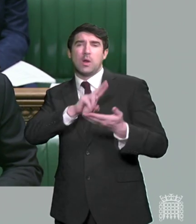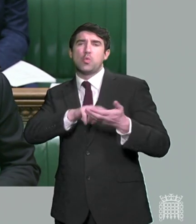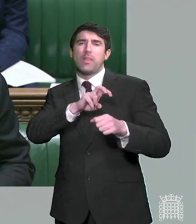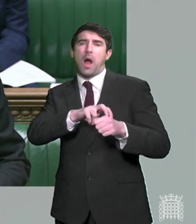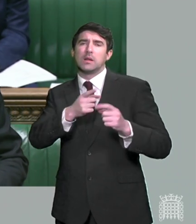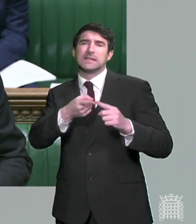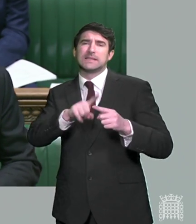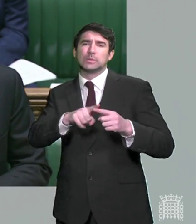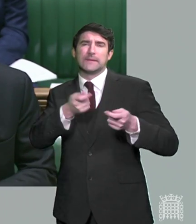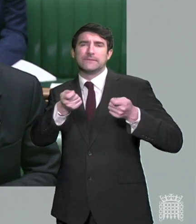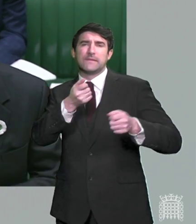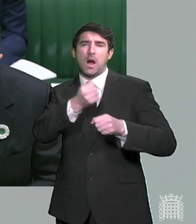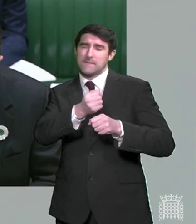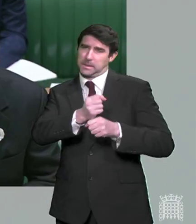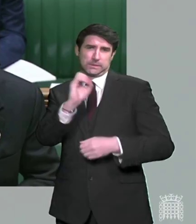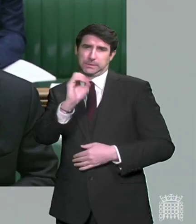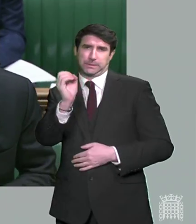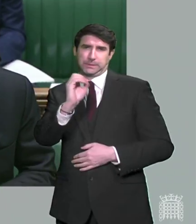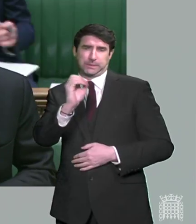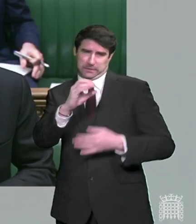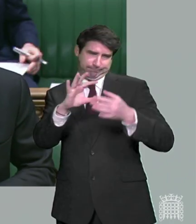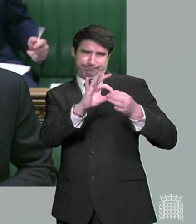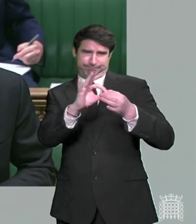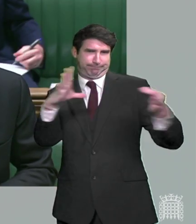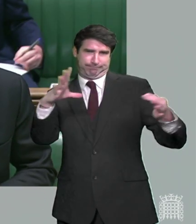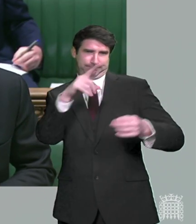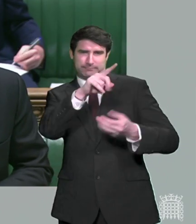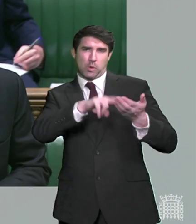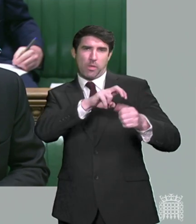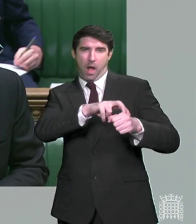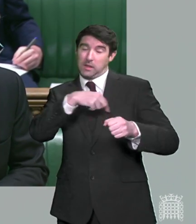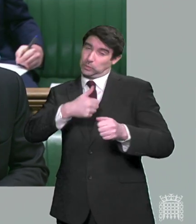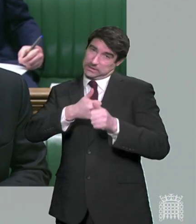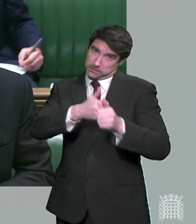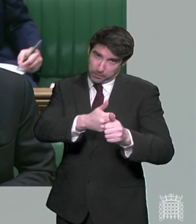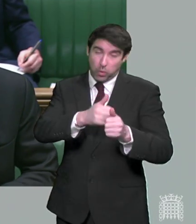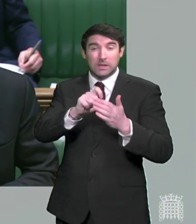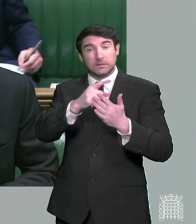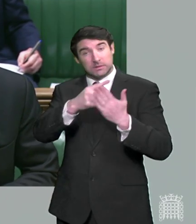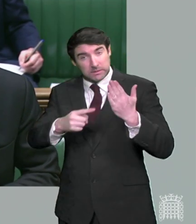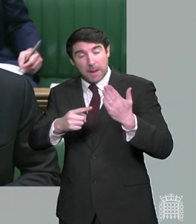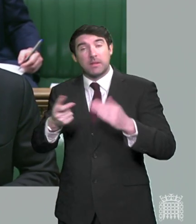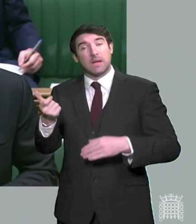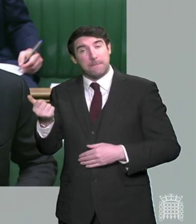That is in addition to separate support for low-income households, disadvantaged pensioners, and those living with disabilities.